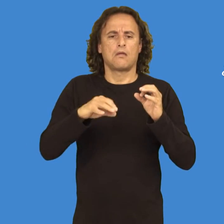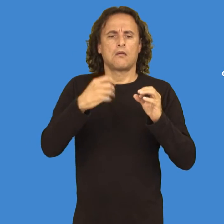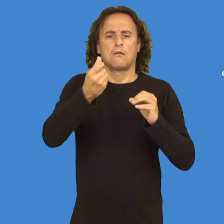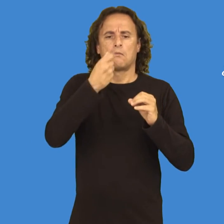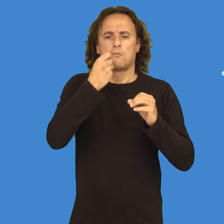droga